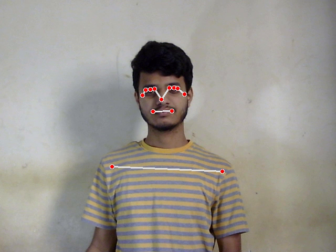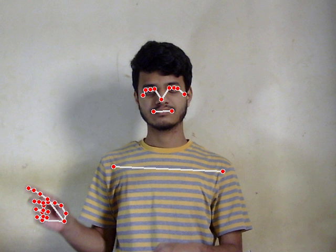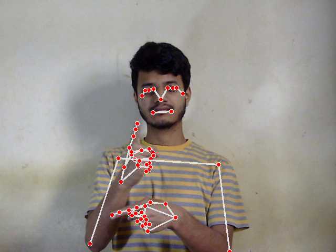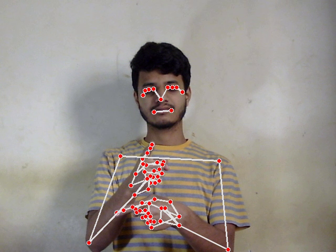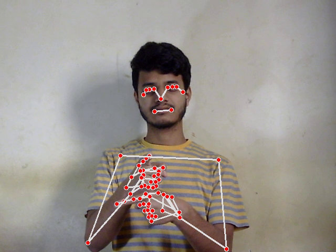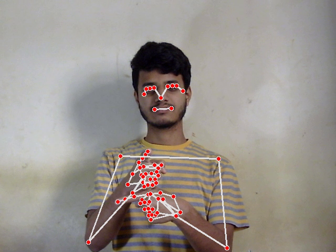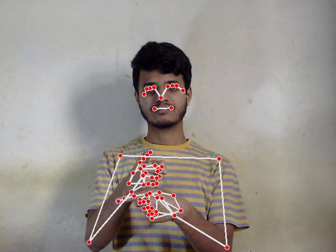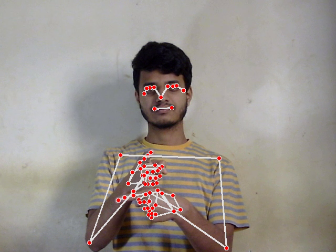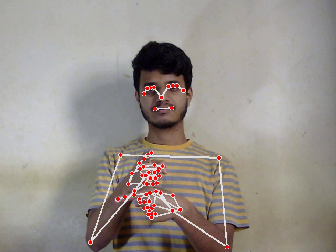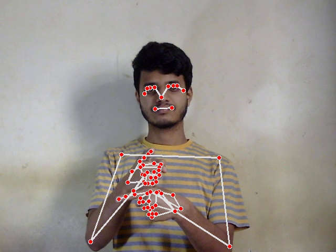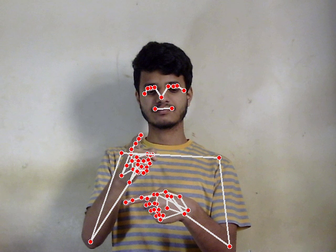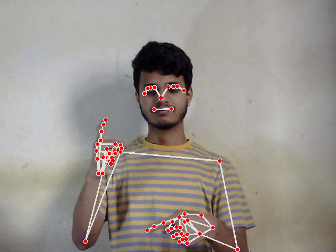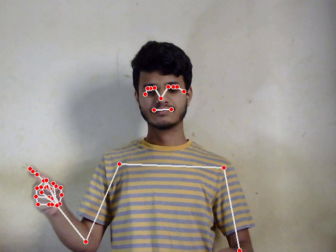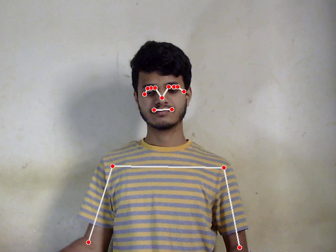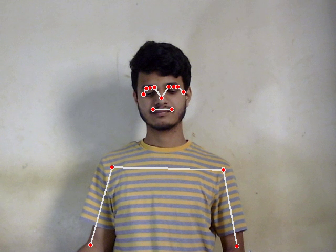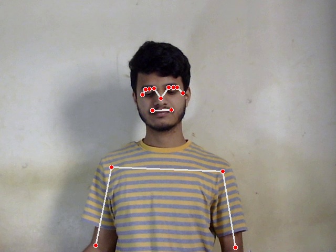right